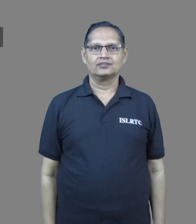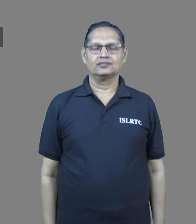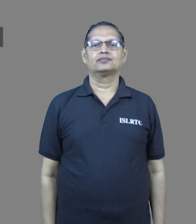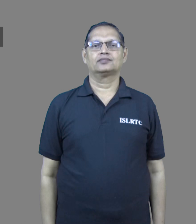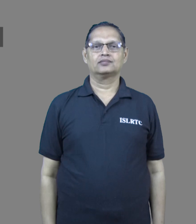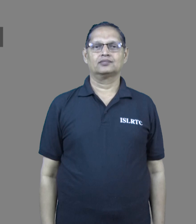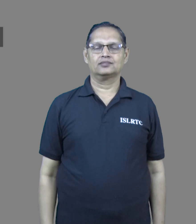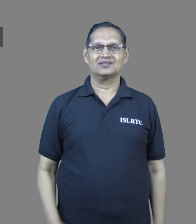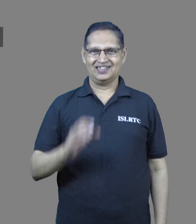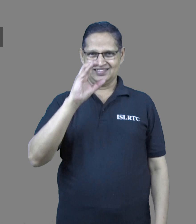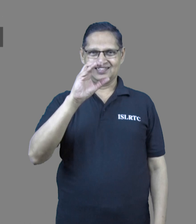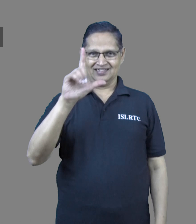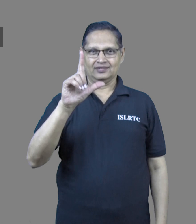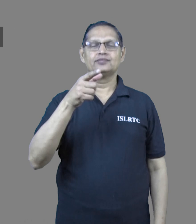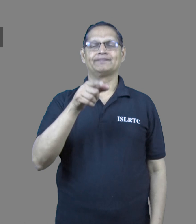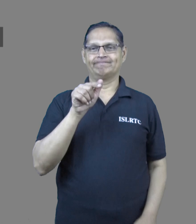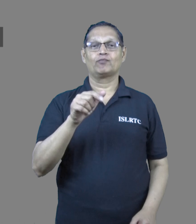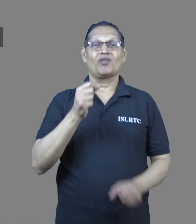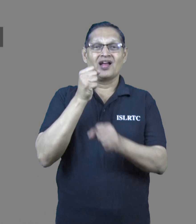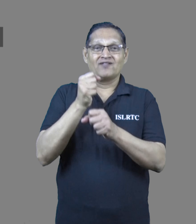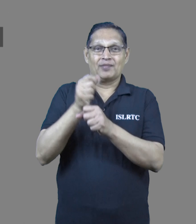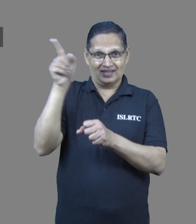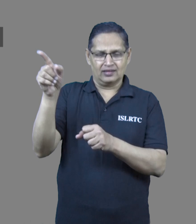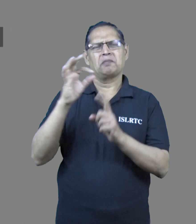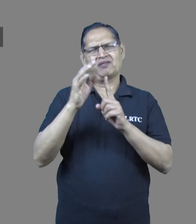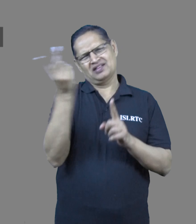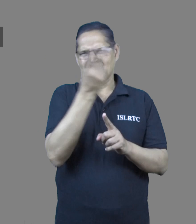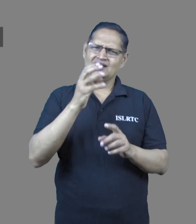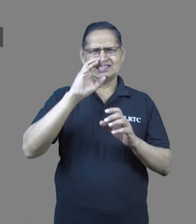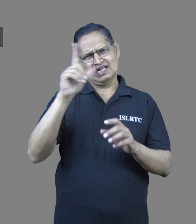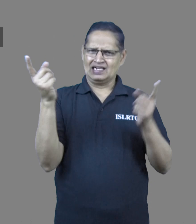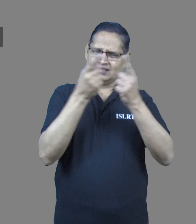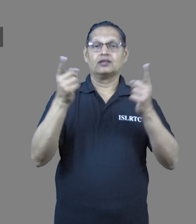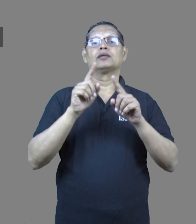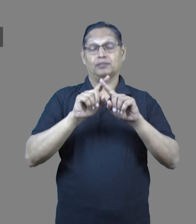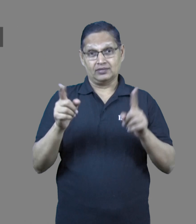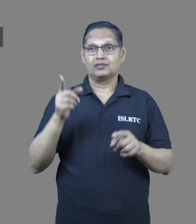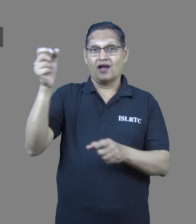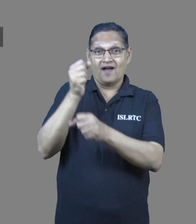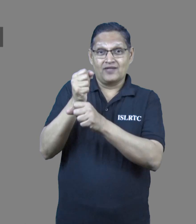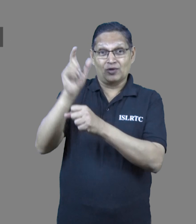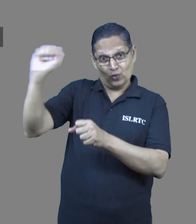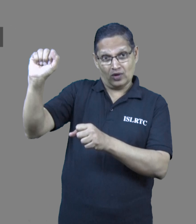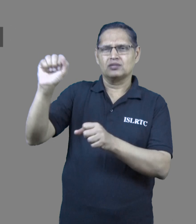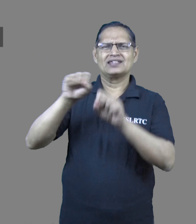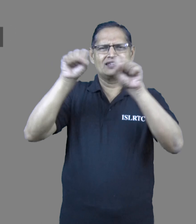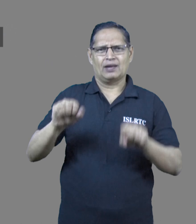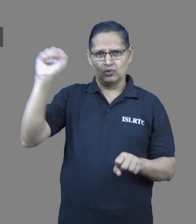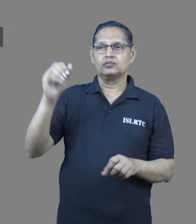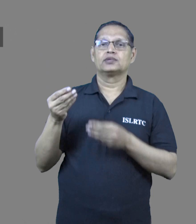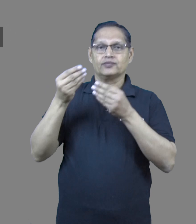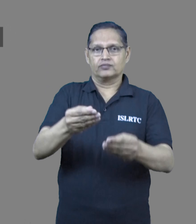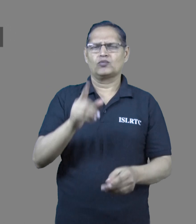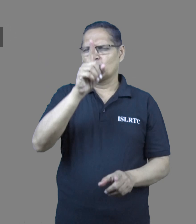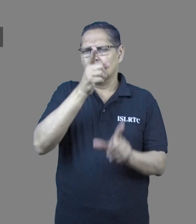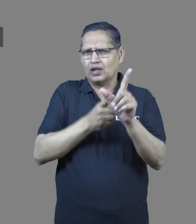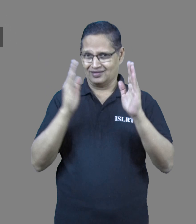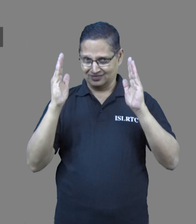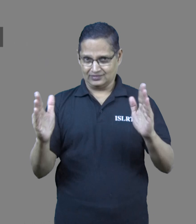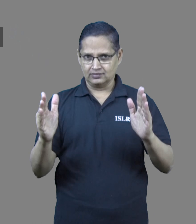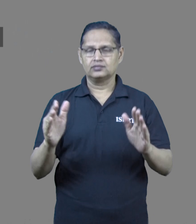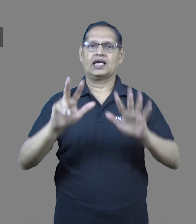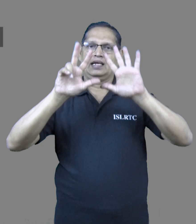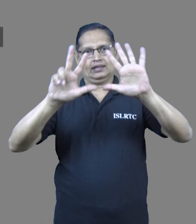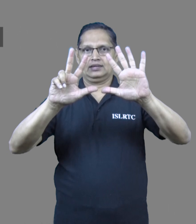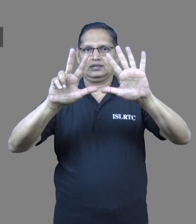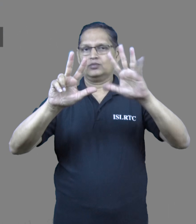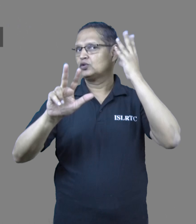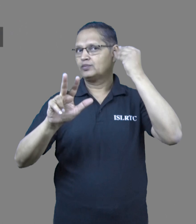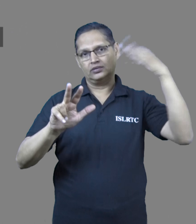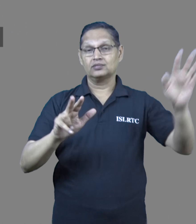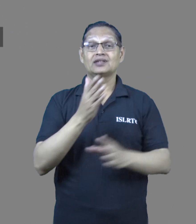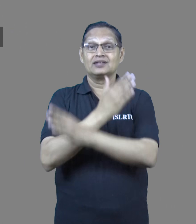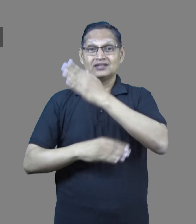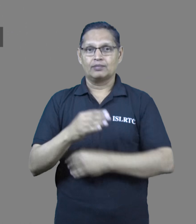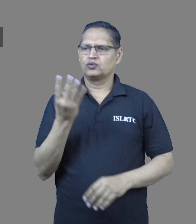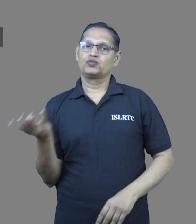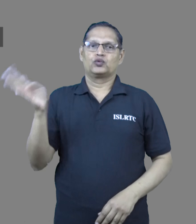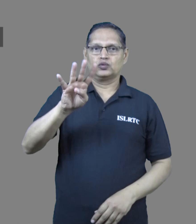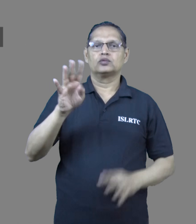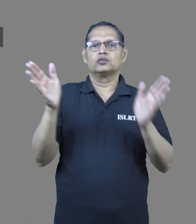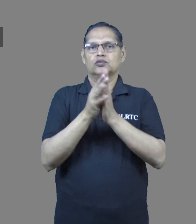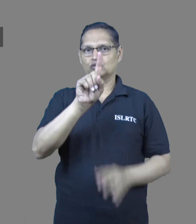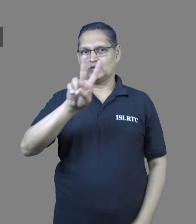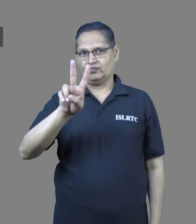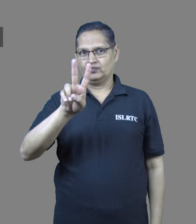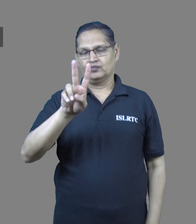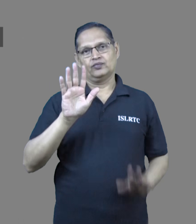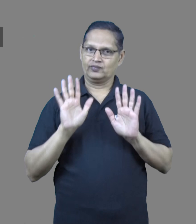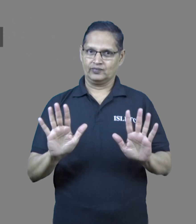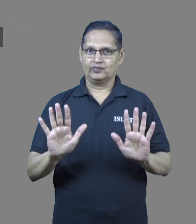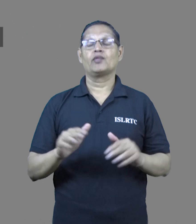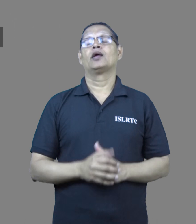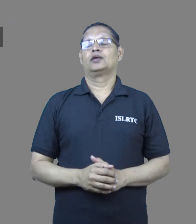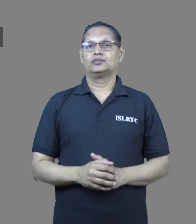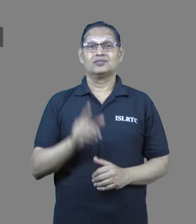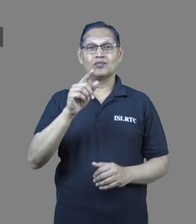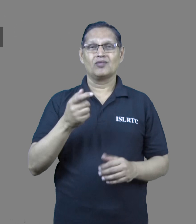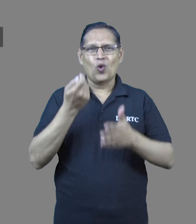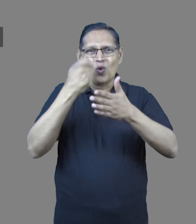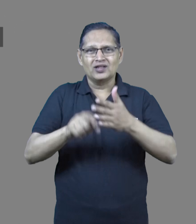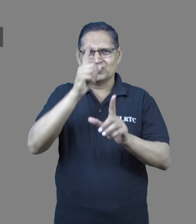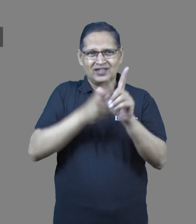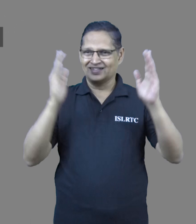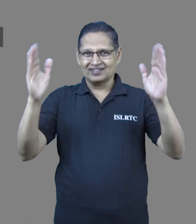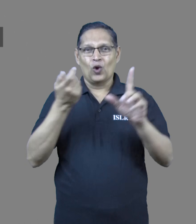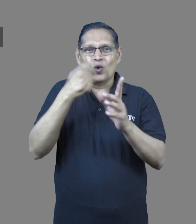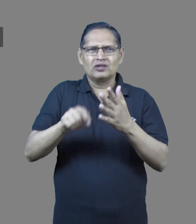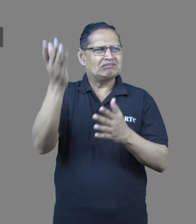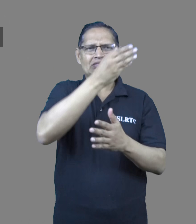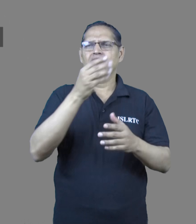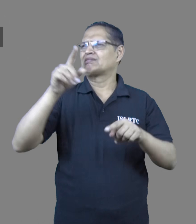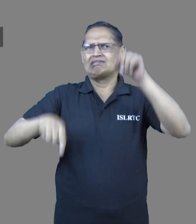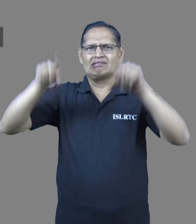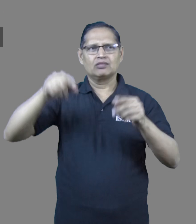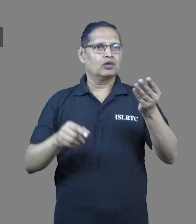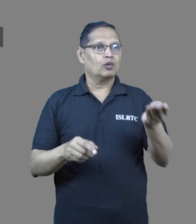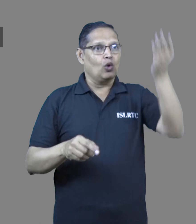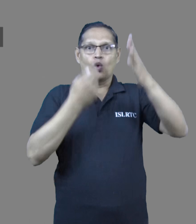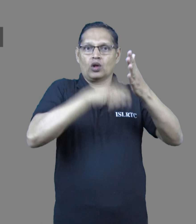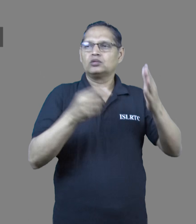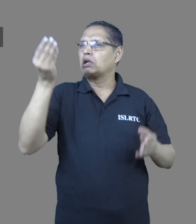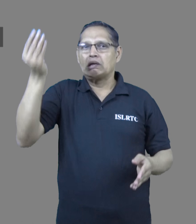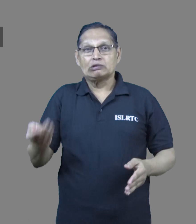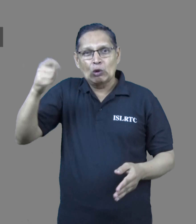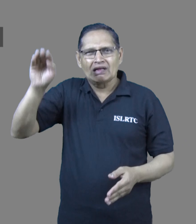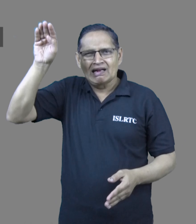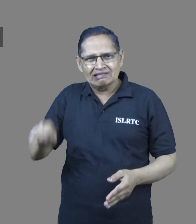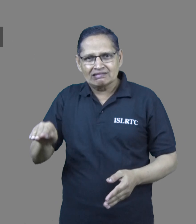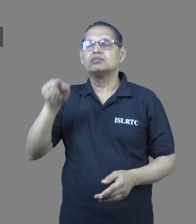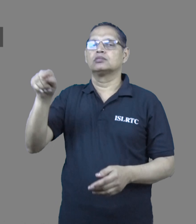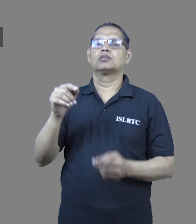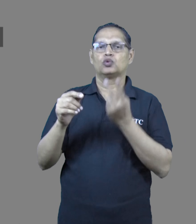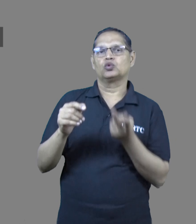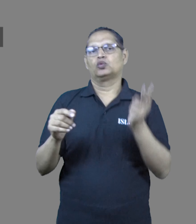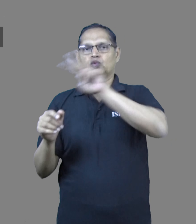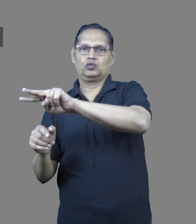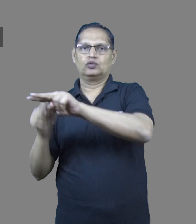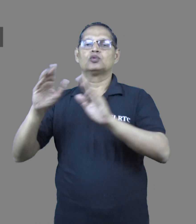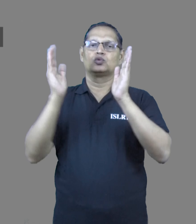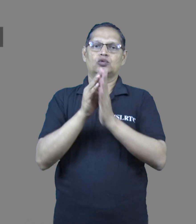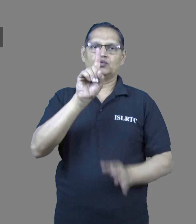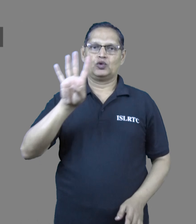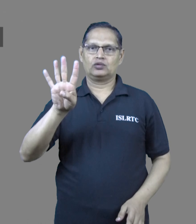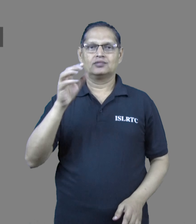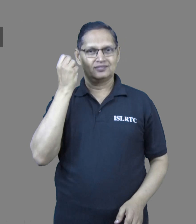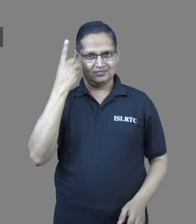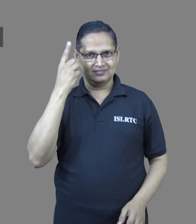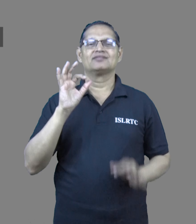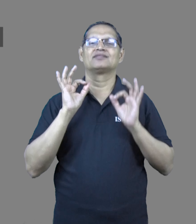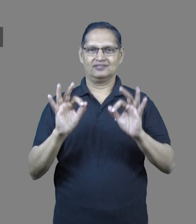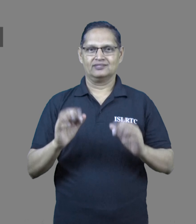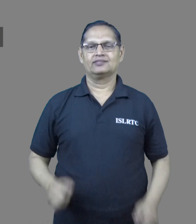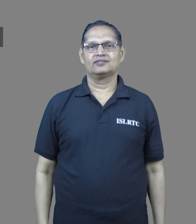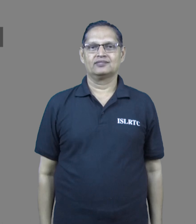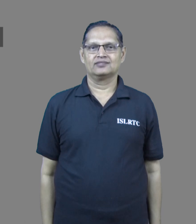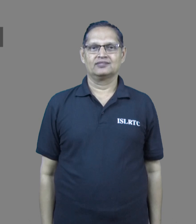Casual Leave (CL)